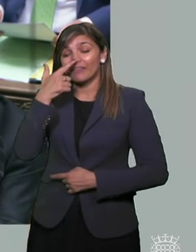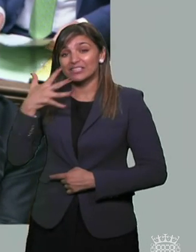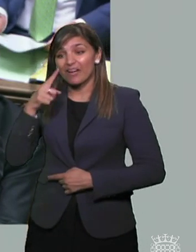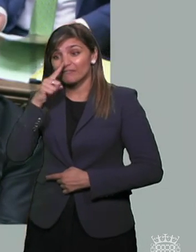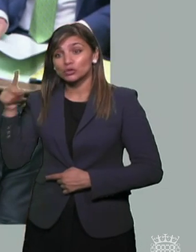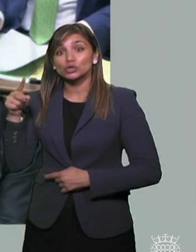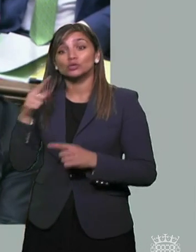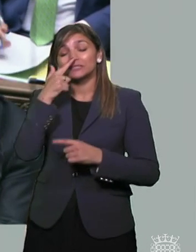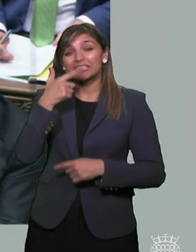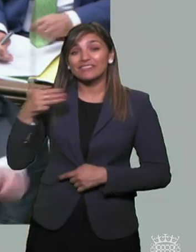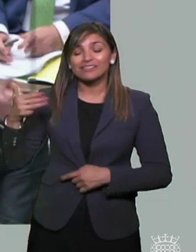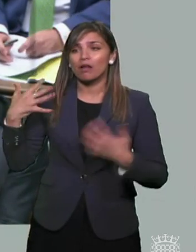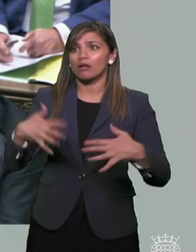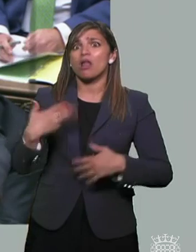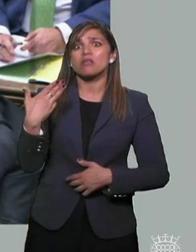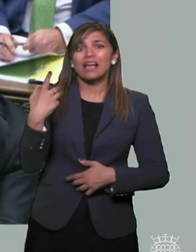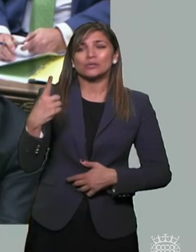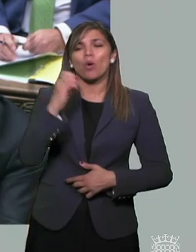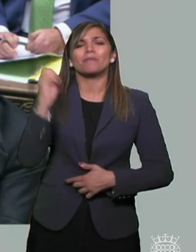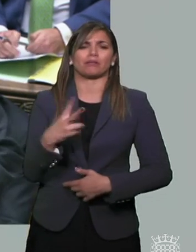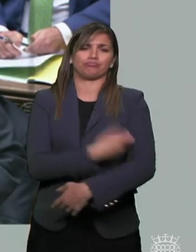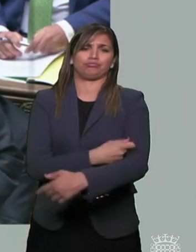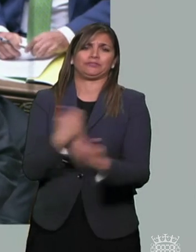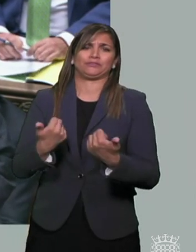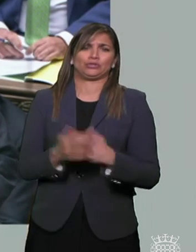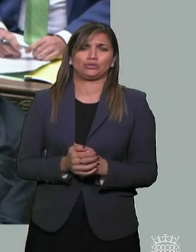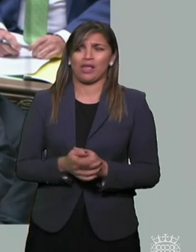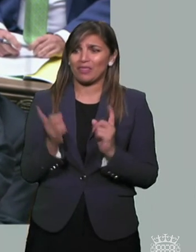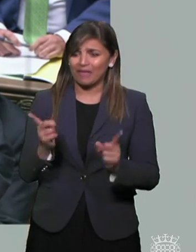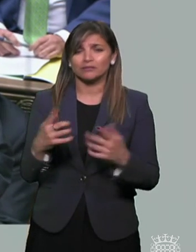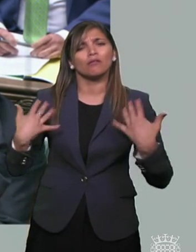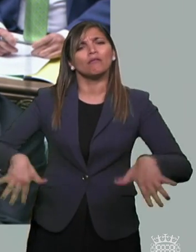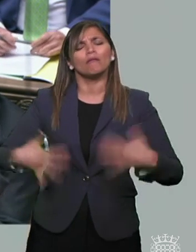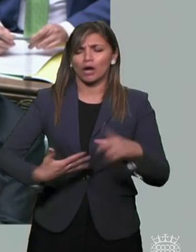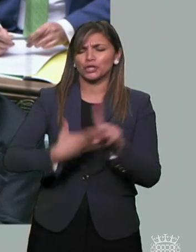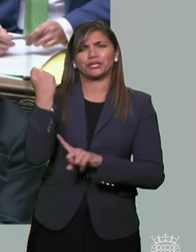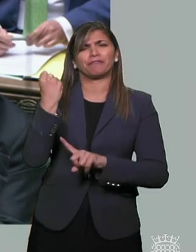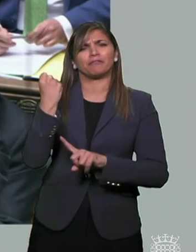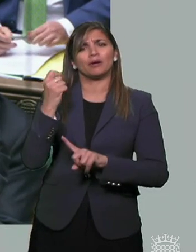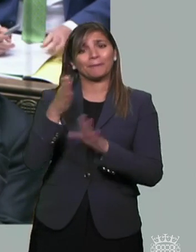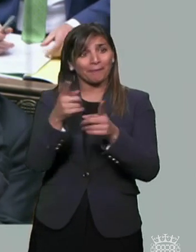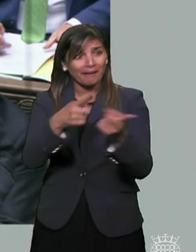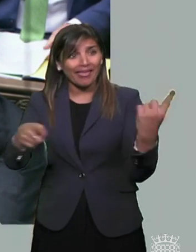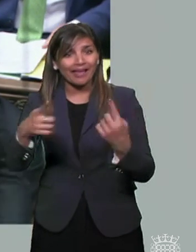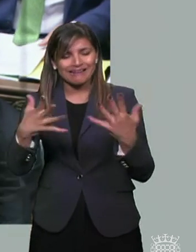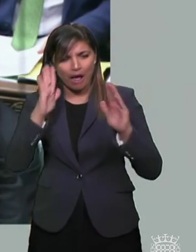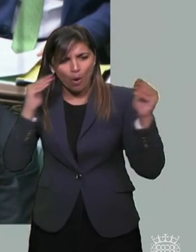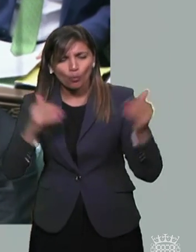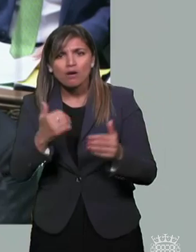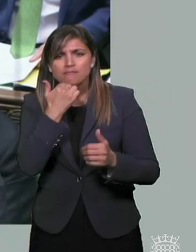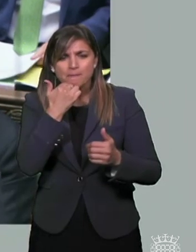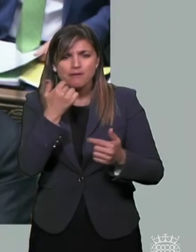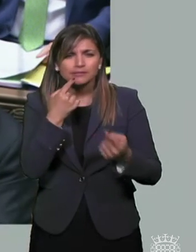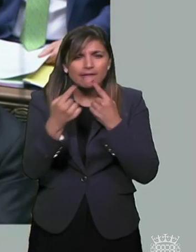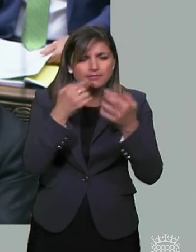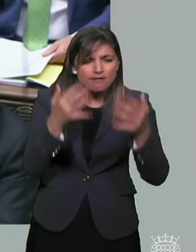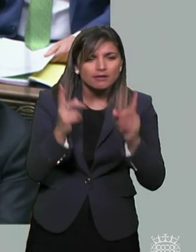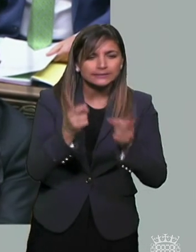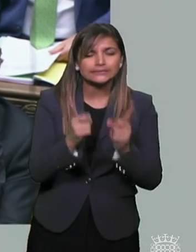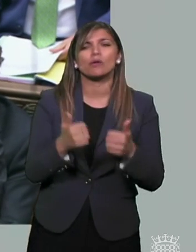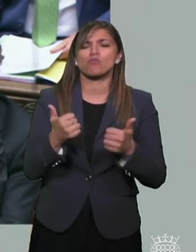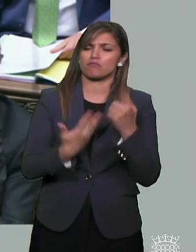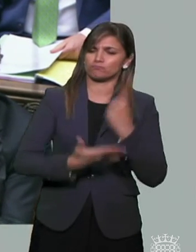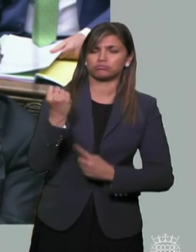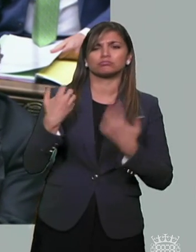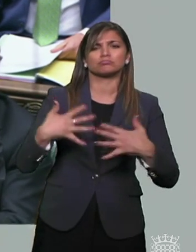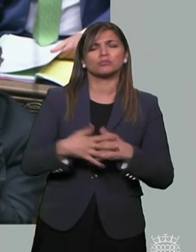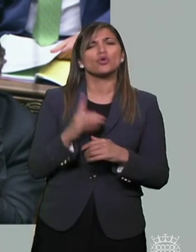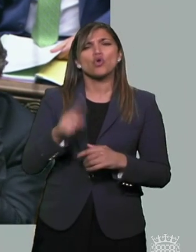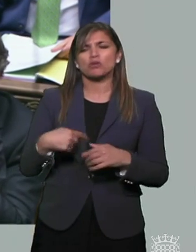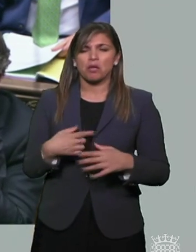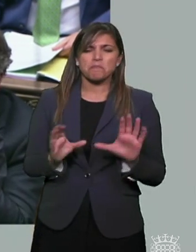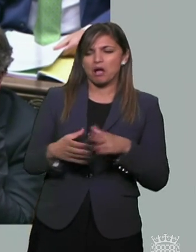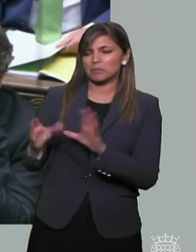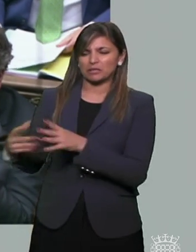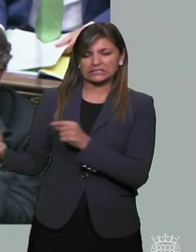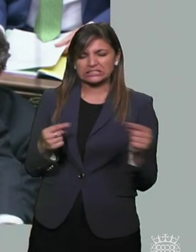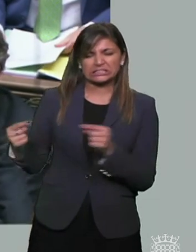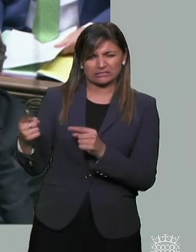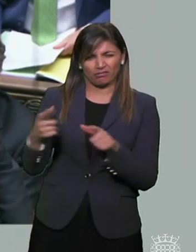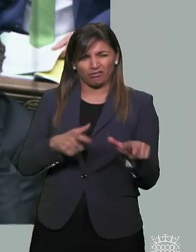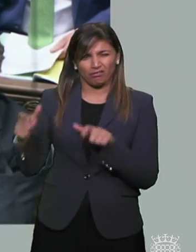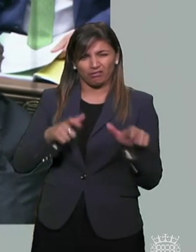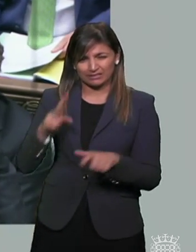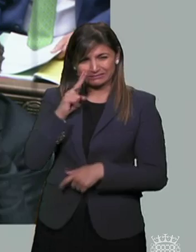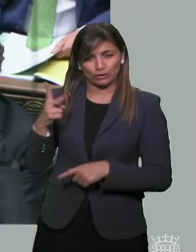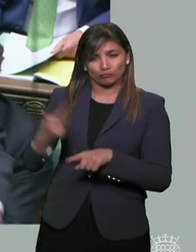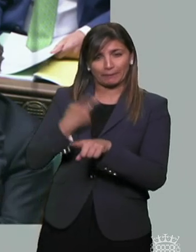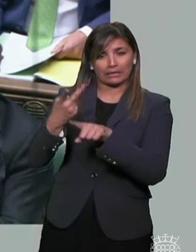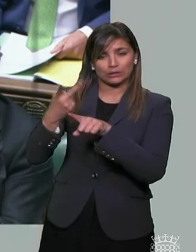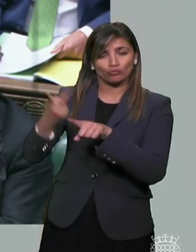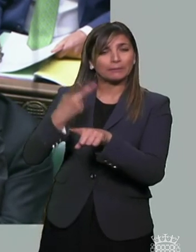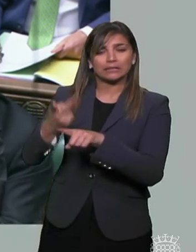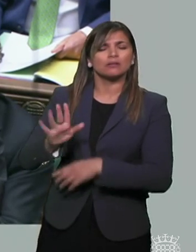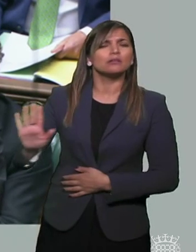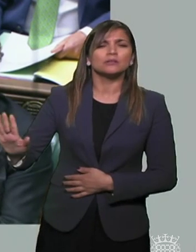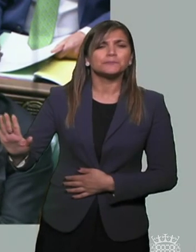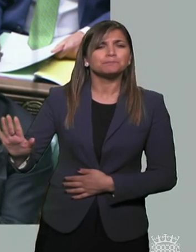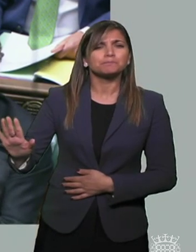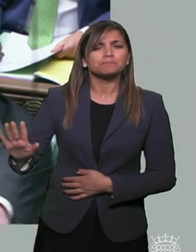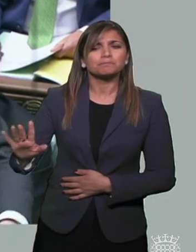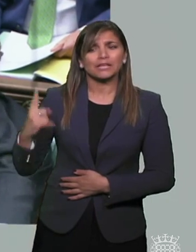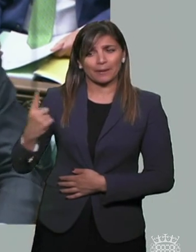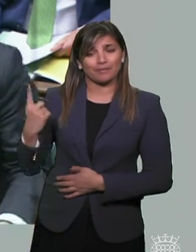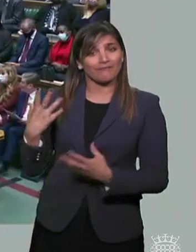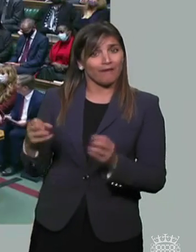That is an astonishing achievement. I think that that is what the people of this country are focused on, rather than the partisan trivia that he continually raises when frankly he has a case to answer himself.